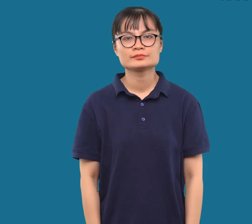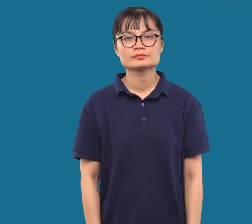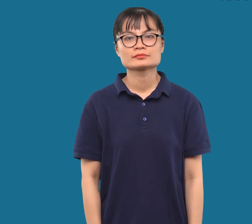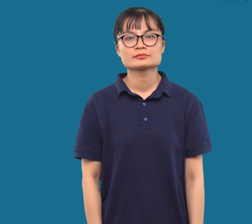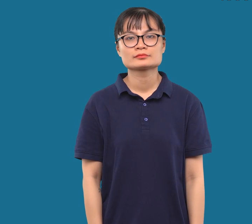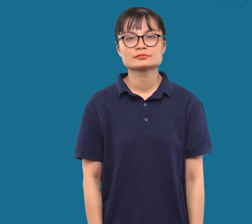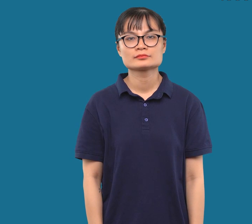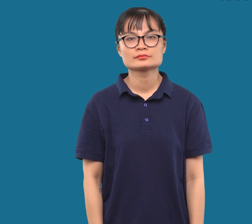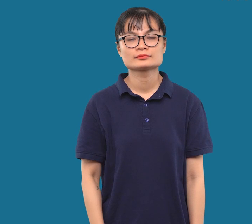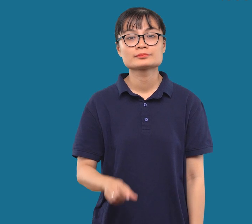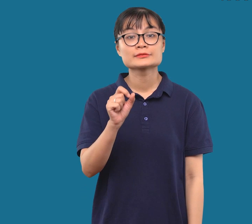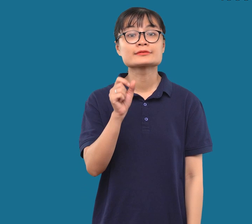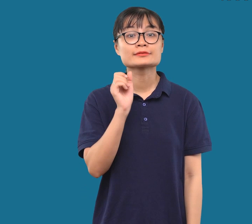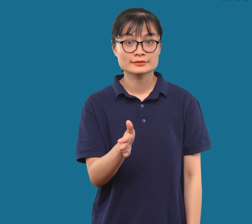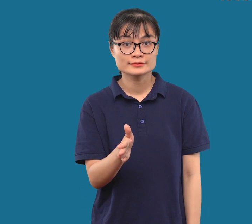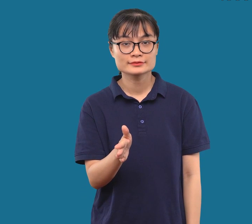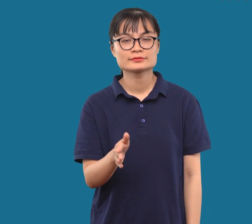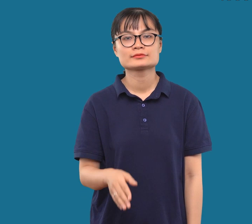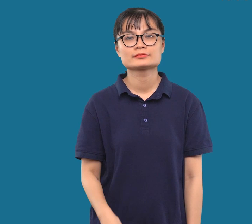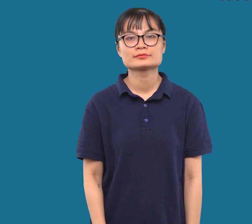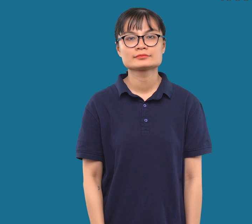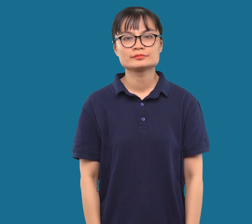10 000 (mười nghìn)